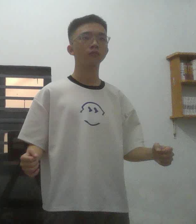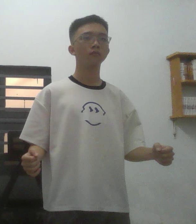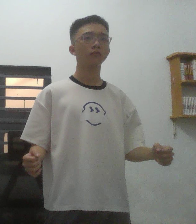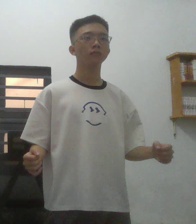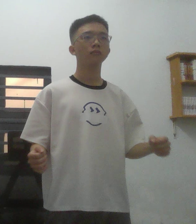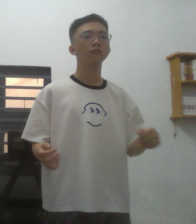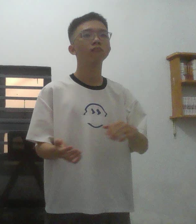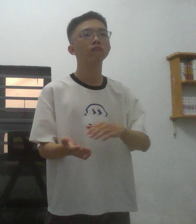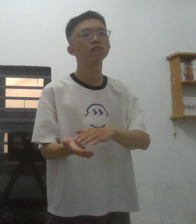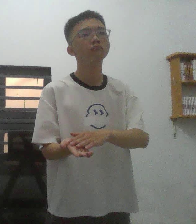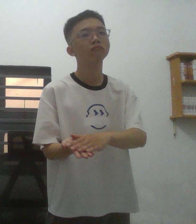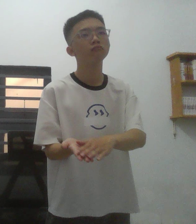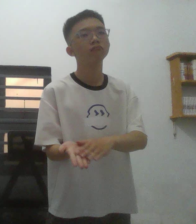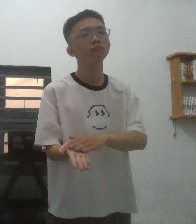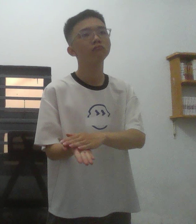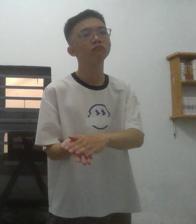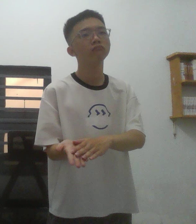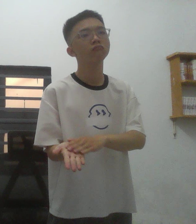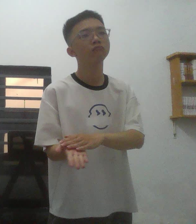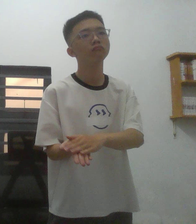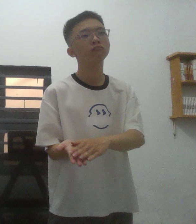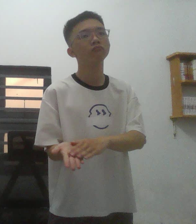xin loi